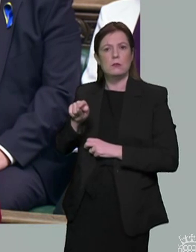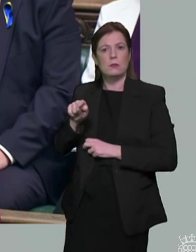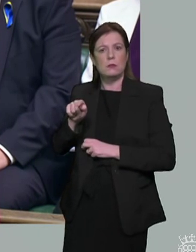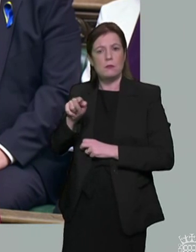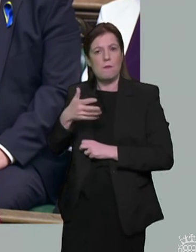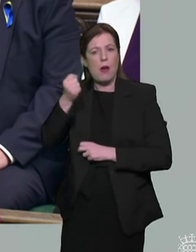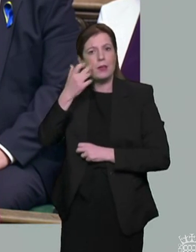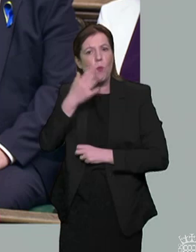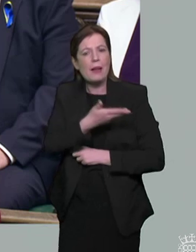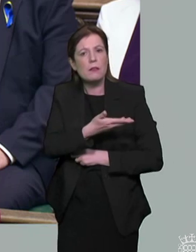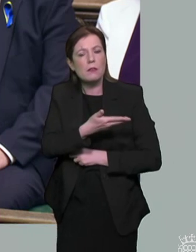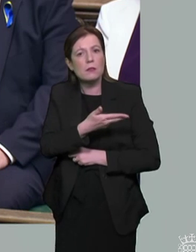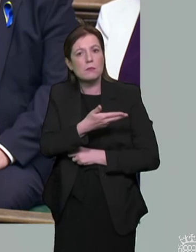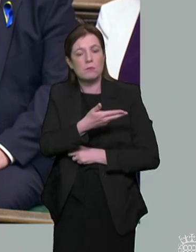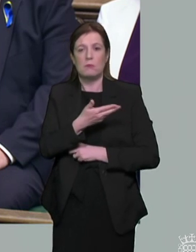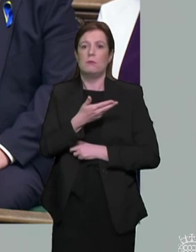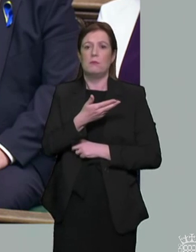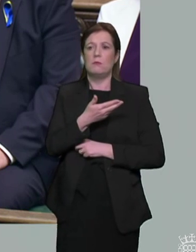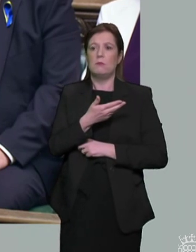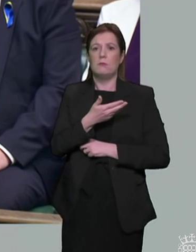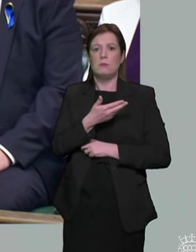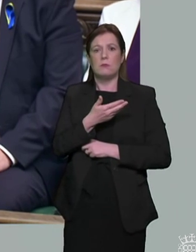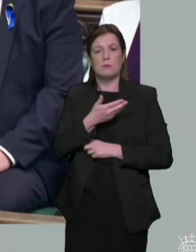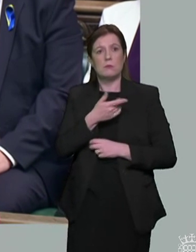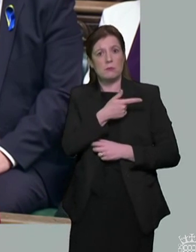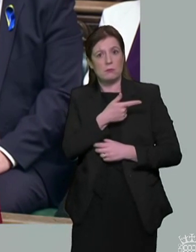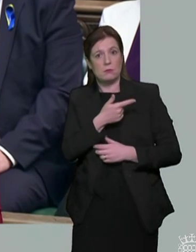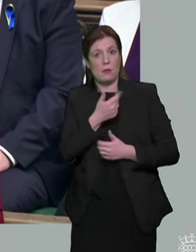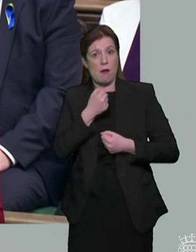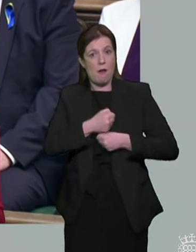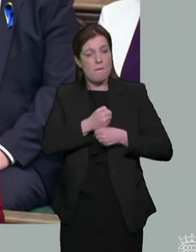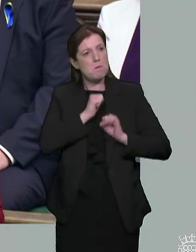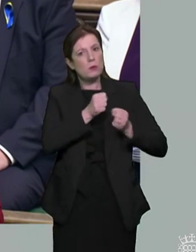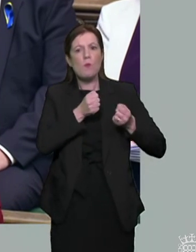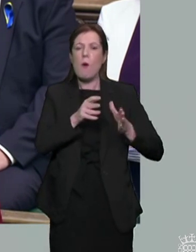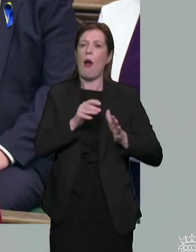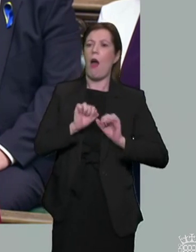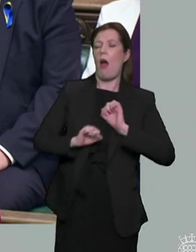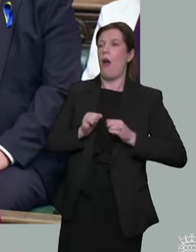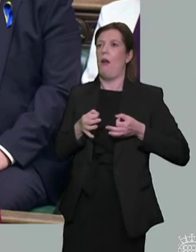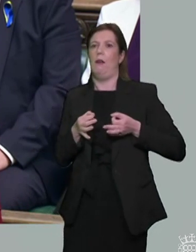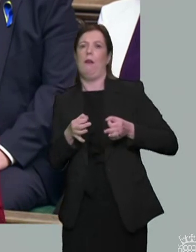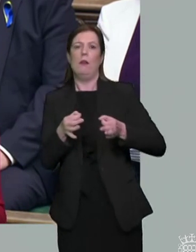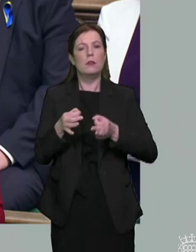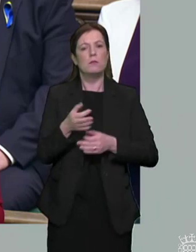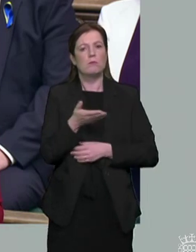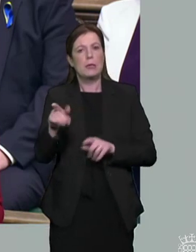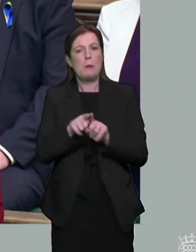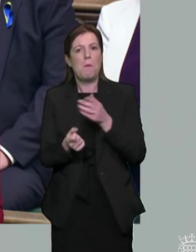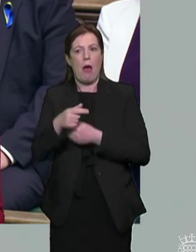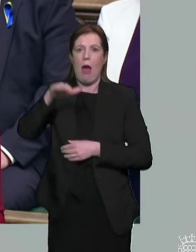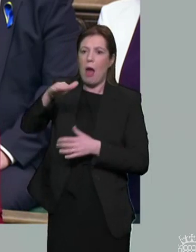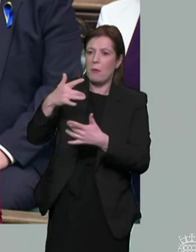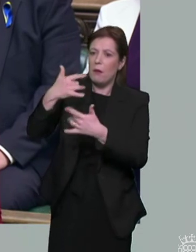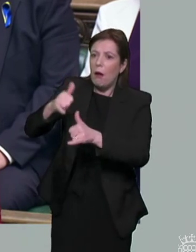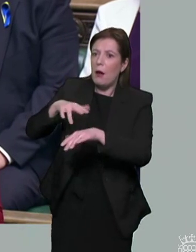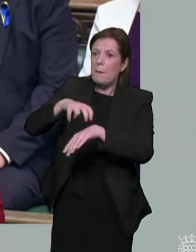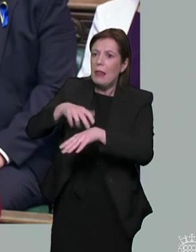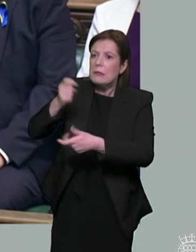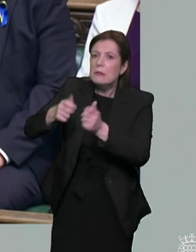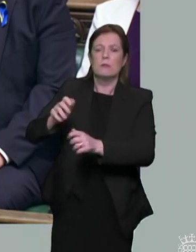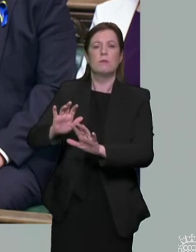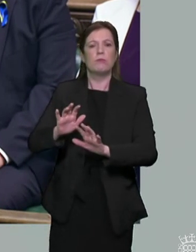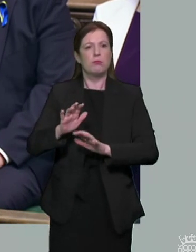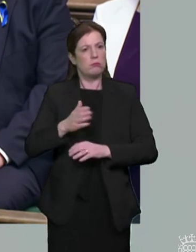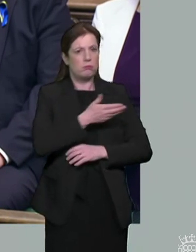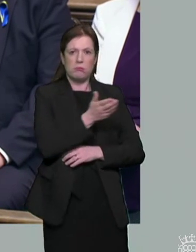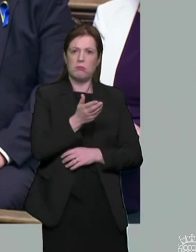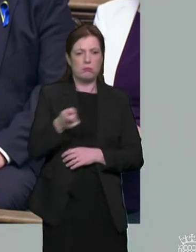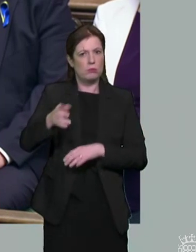Does he believe that the characteristic dither and delay of his Government in responding to this appalling case is remotely acceptable when it comes to the safety of children?